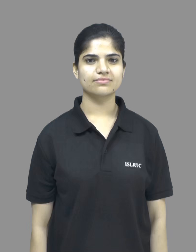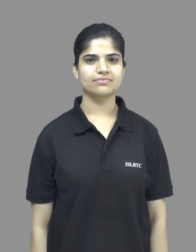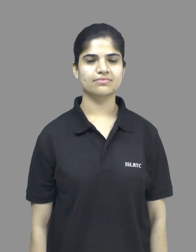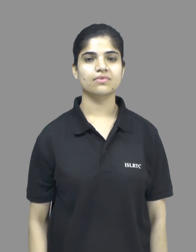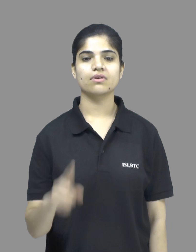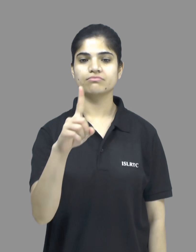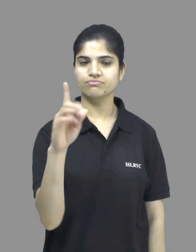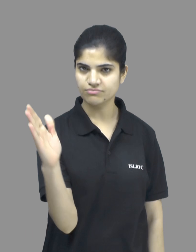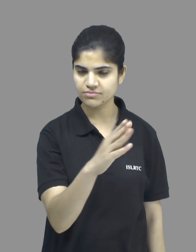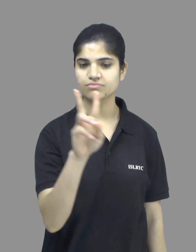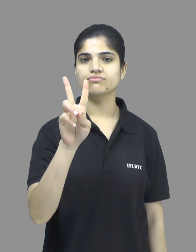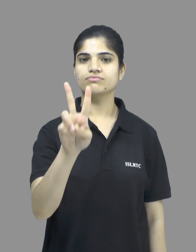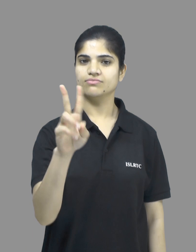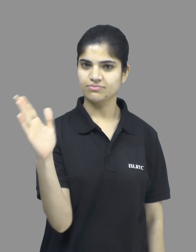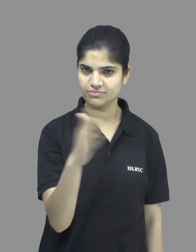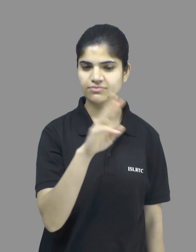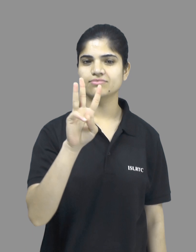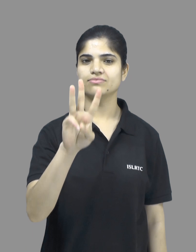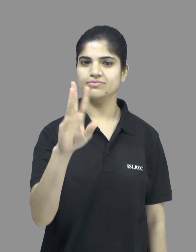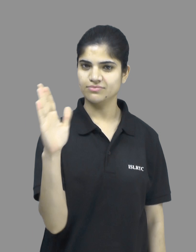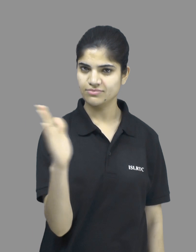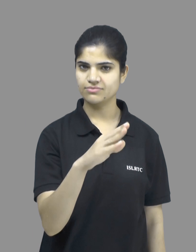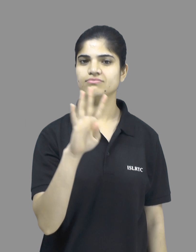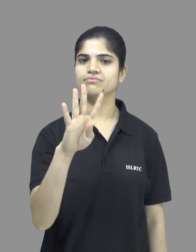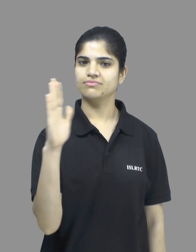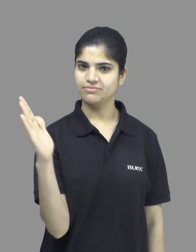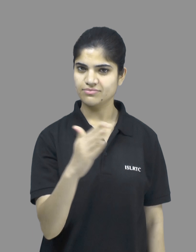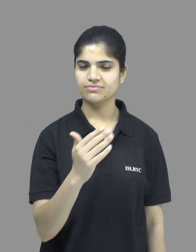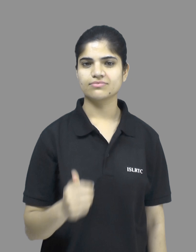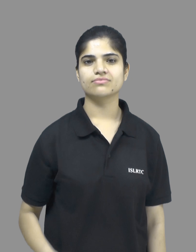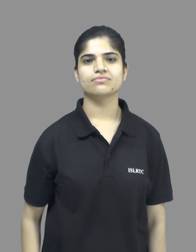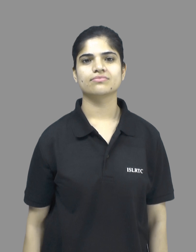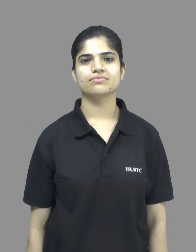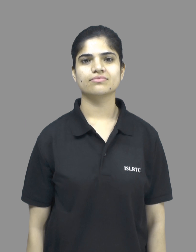Sequential